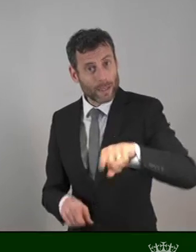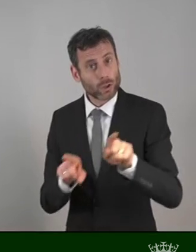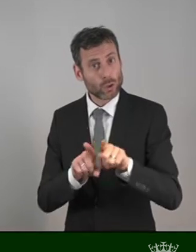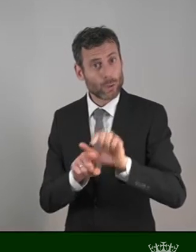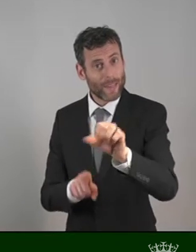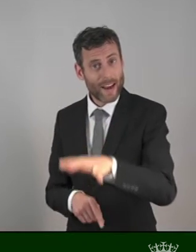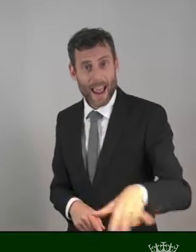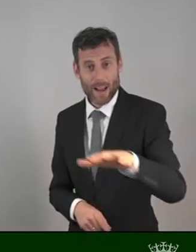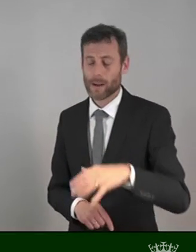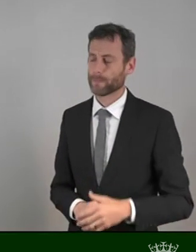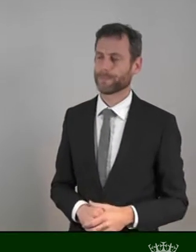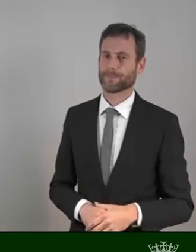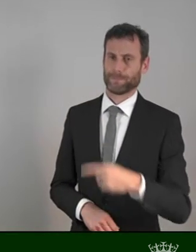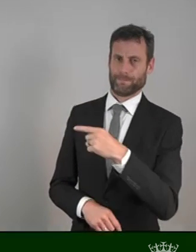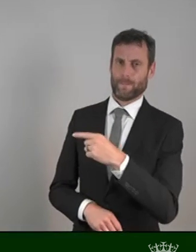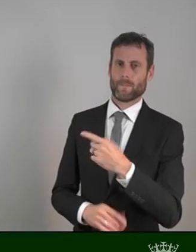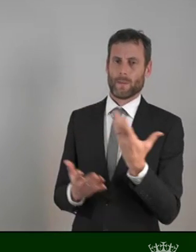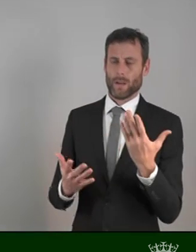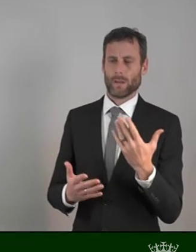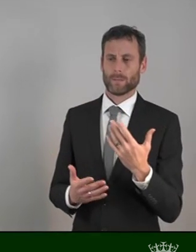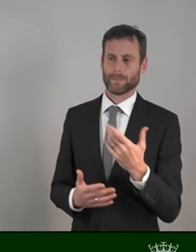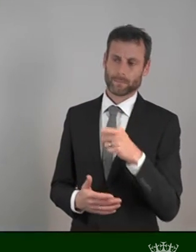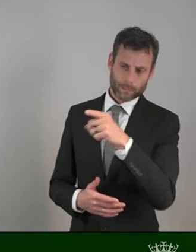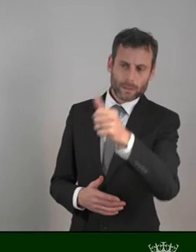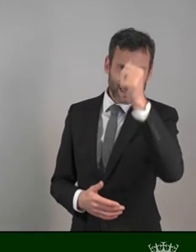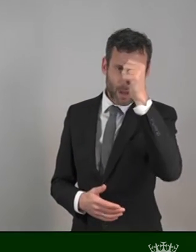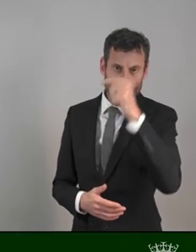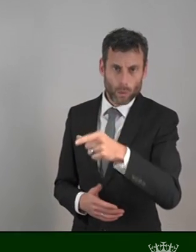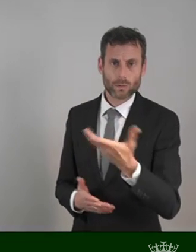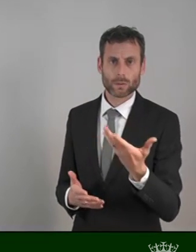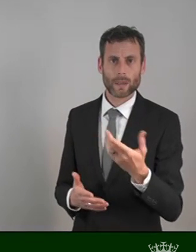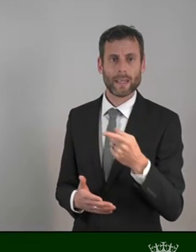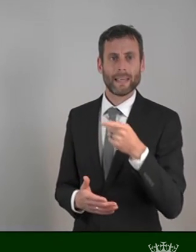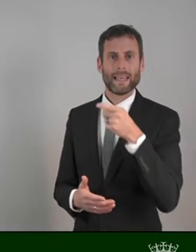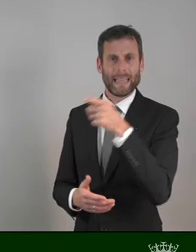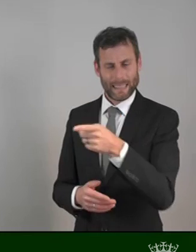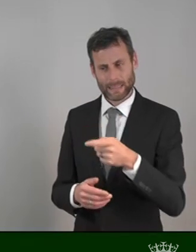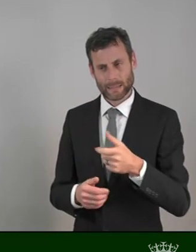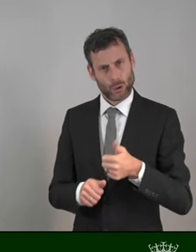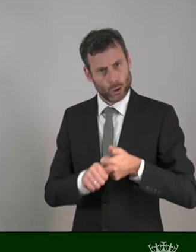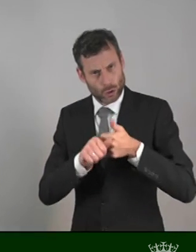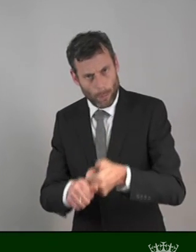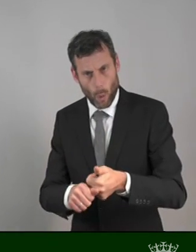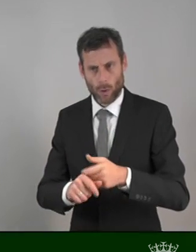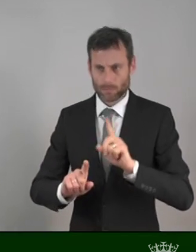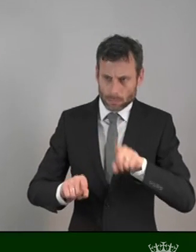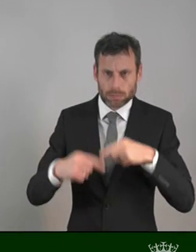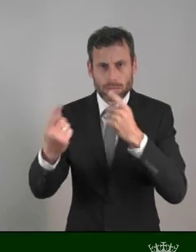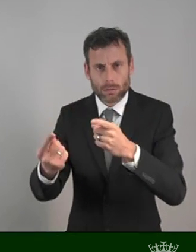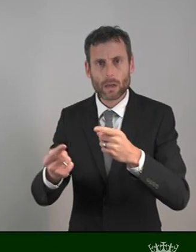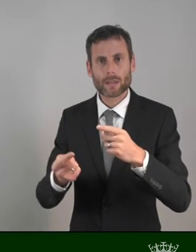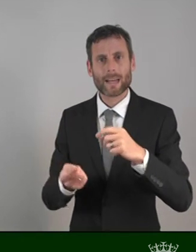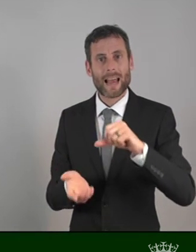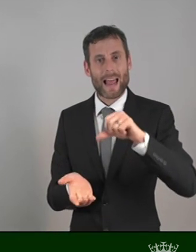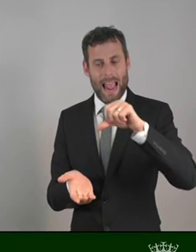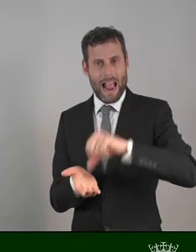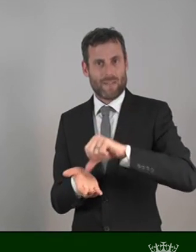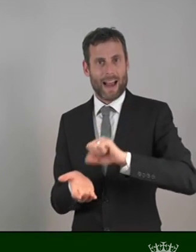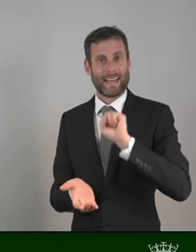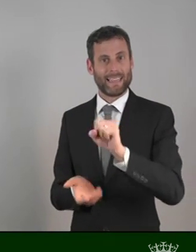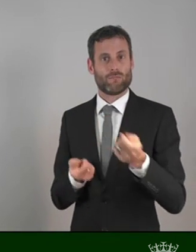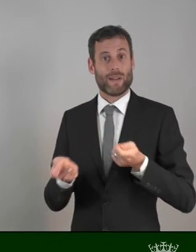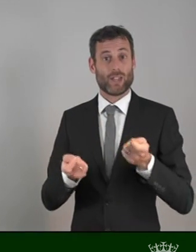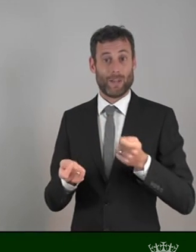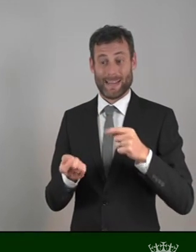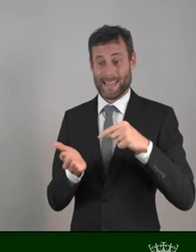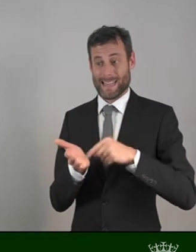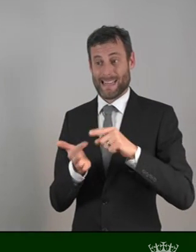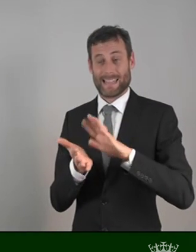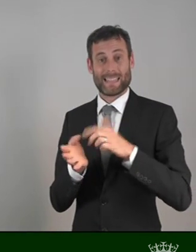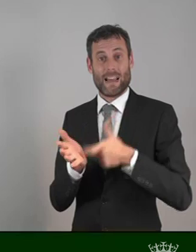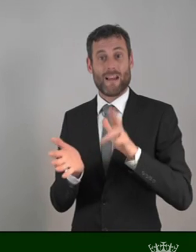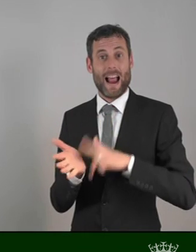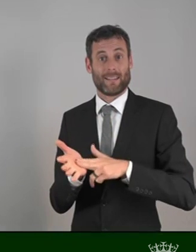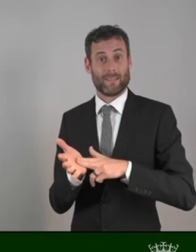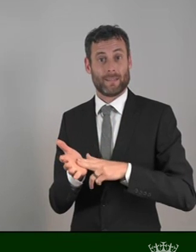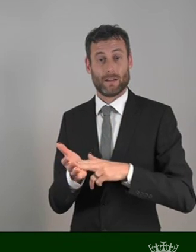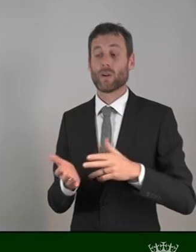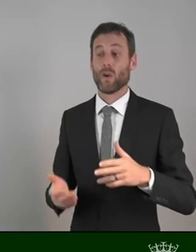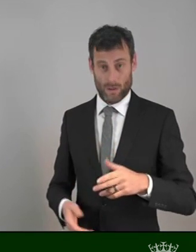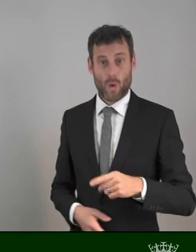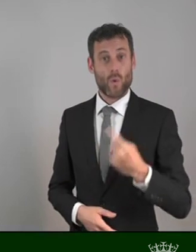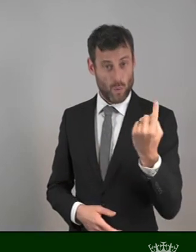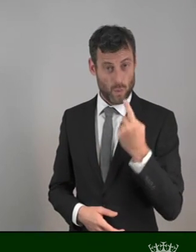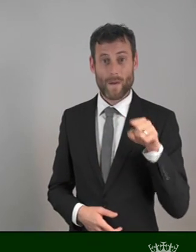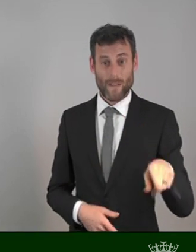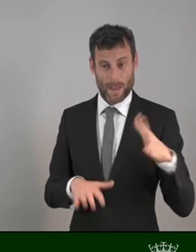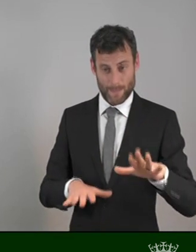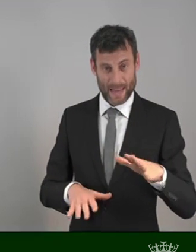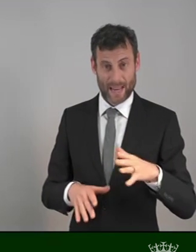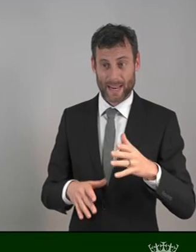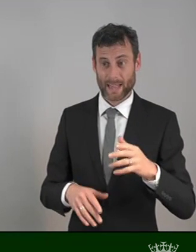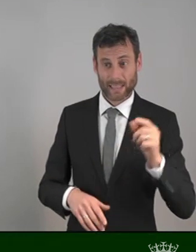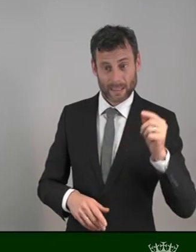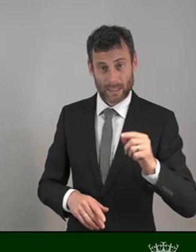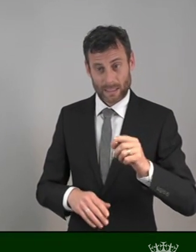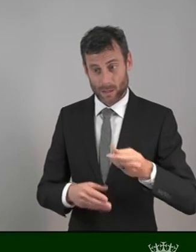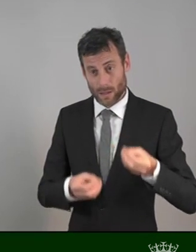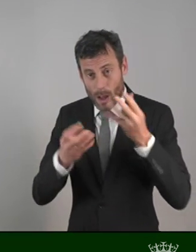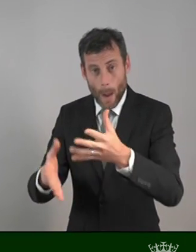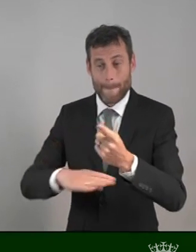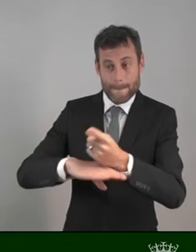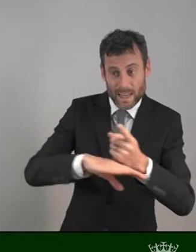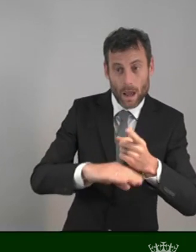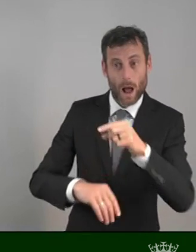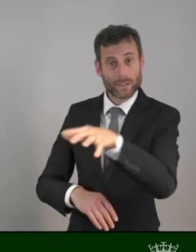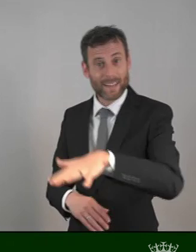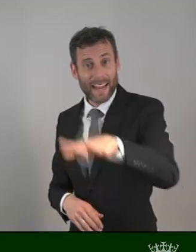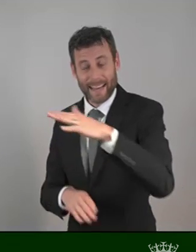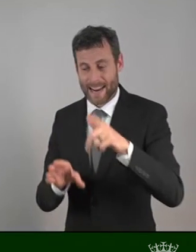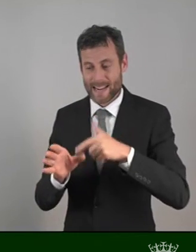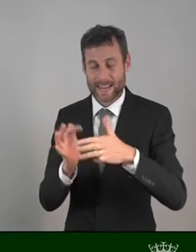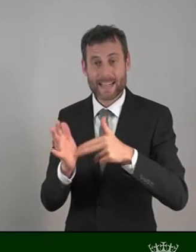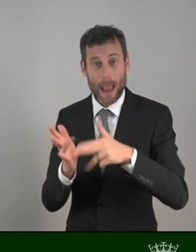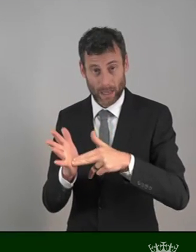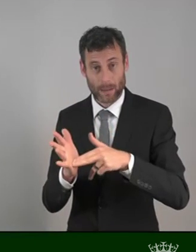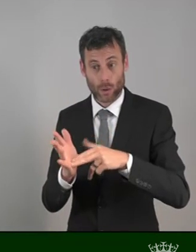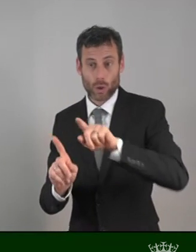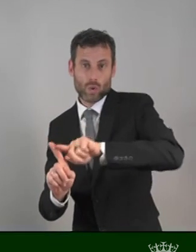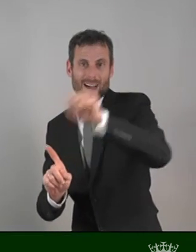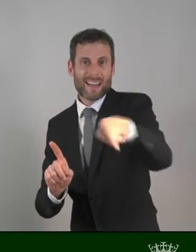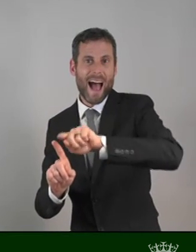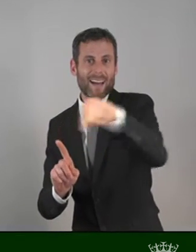It will not have escaped the House’s attention that the right honourable Gentleman is a supporter and defender of the Iranian regime in Tehran, which has grossly exacerbated the tensions in Yemen by sending missiles to attack the civilian population of Saudi Arabia.